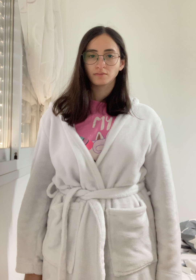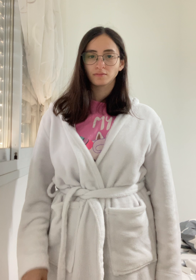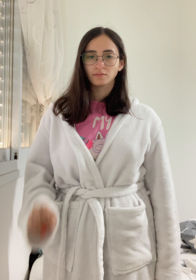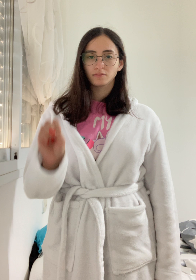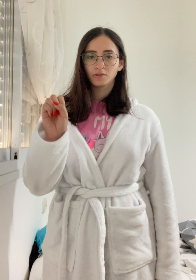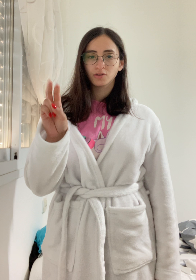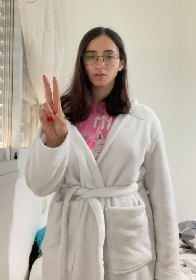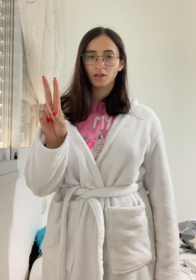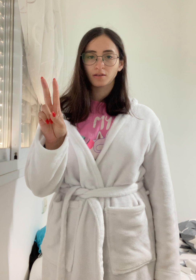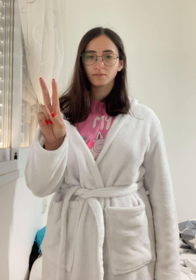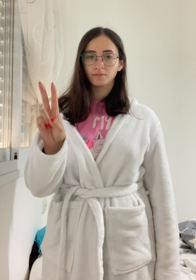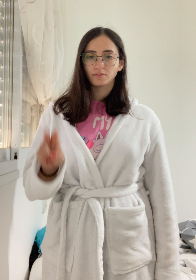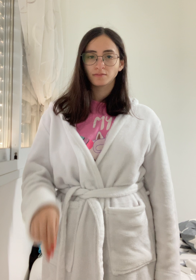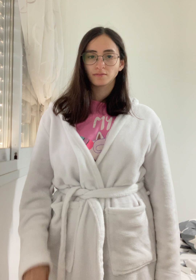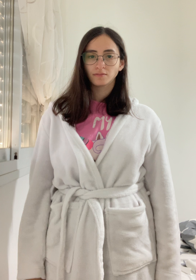שניים